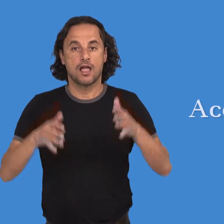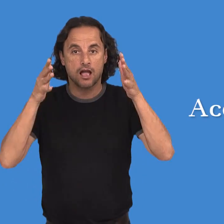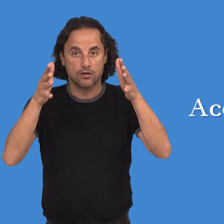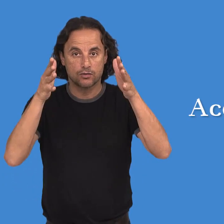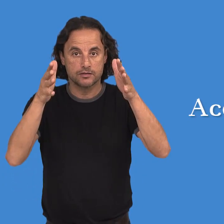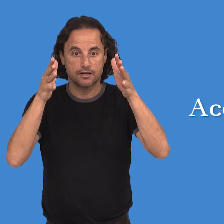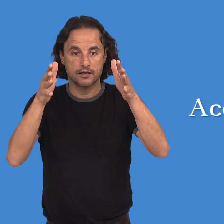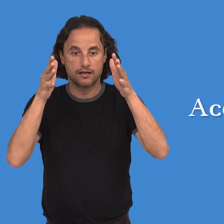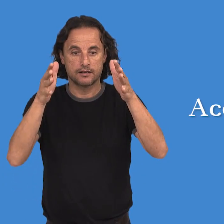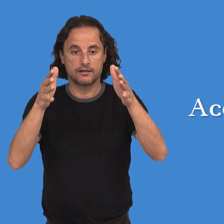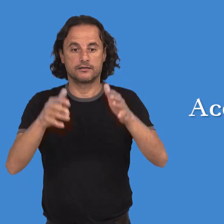aconsejar